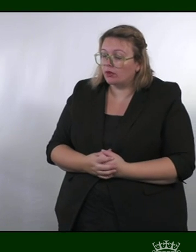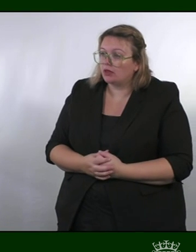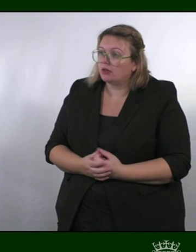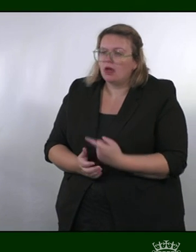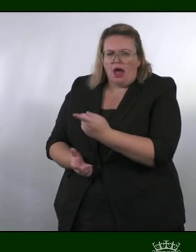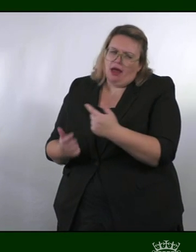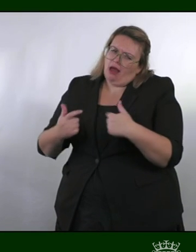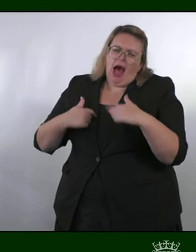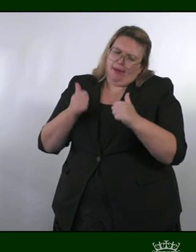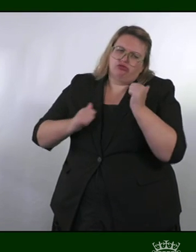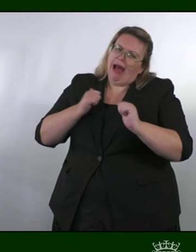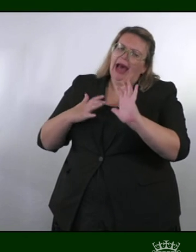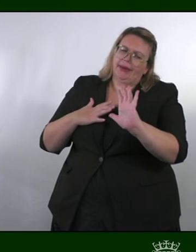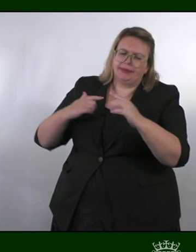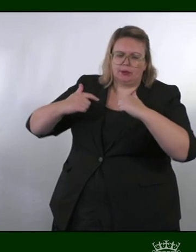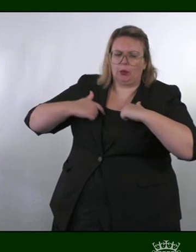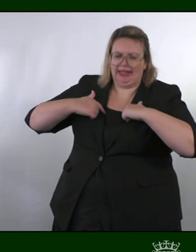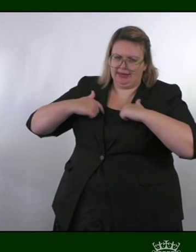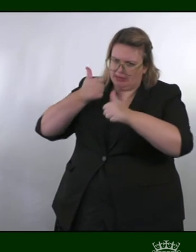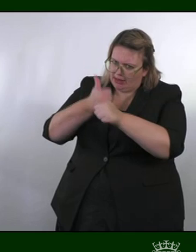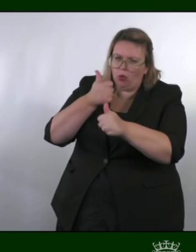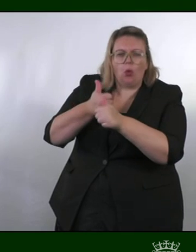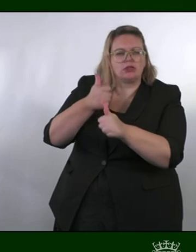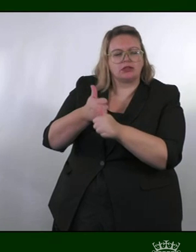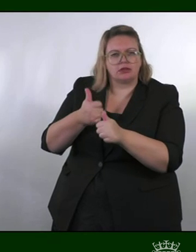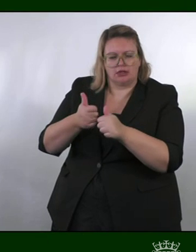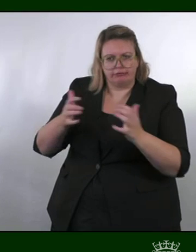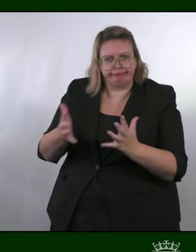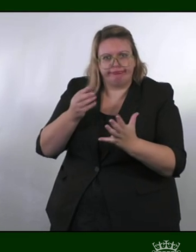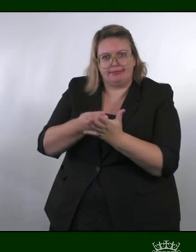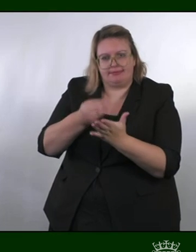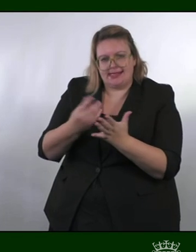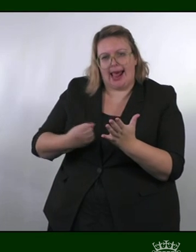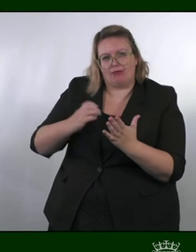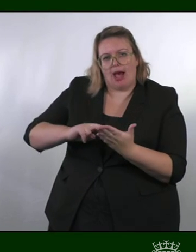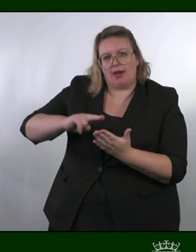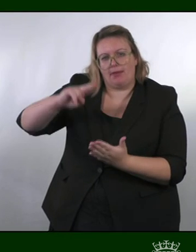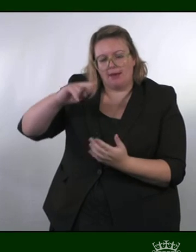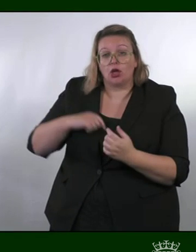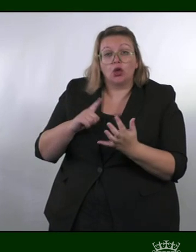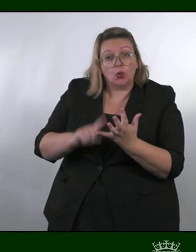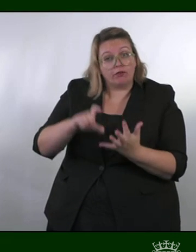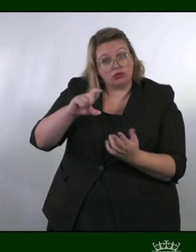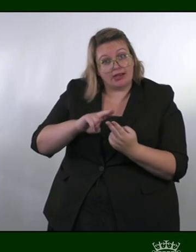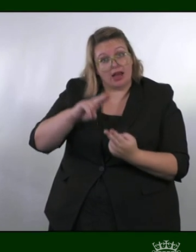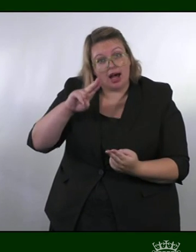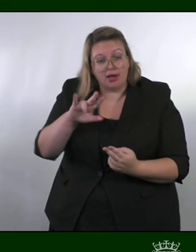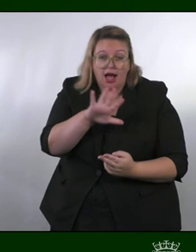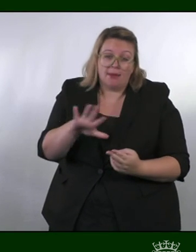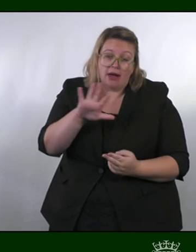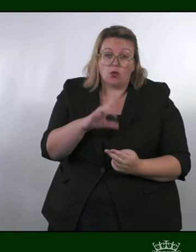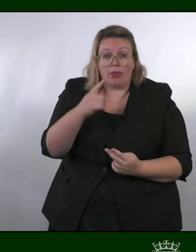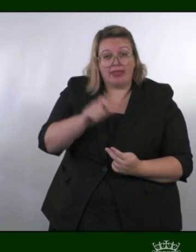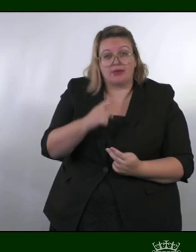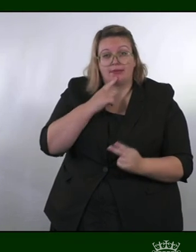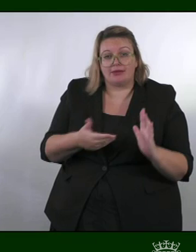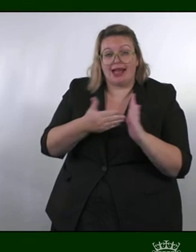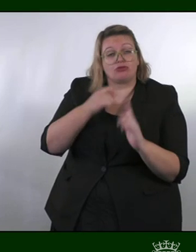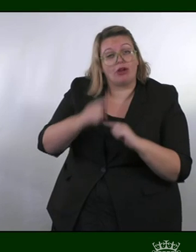It was this Government who raised the living wage by record amounts, and we have just increased universal credit by around £1,000 a year.